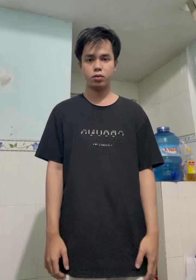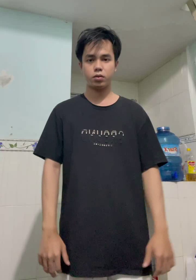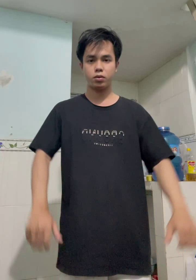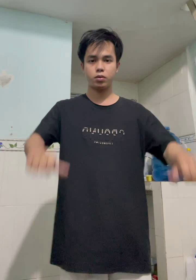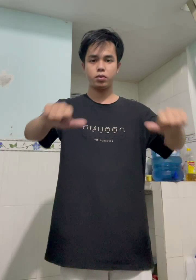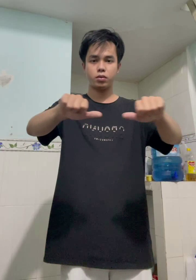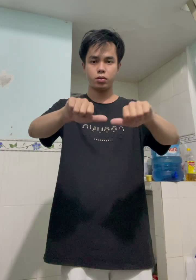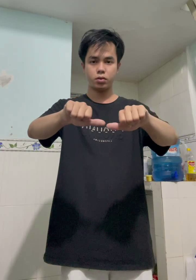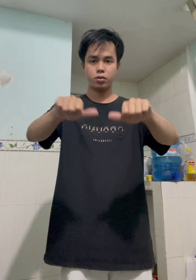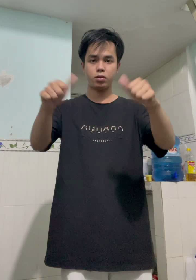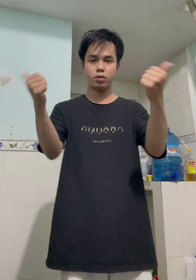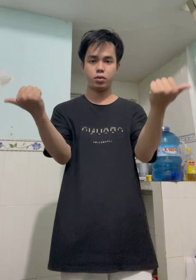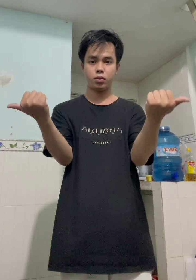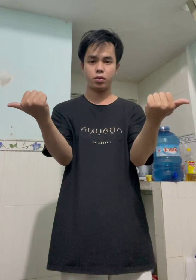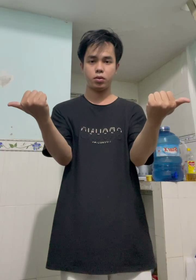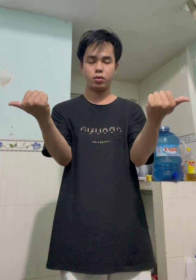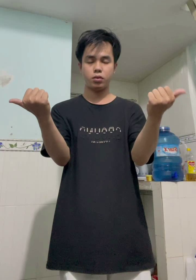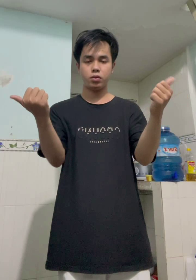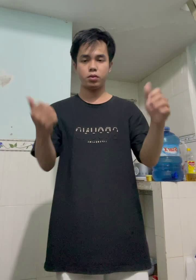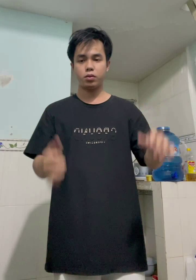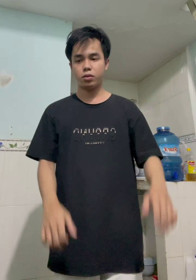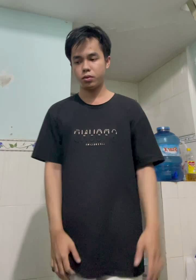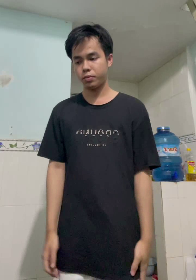o dau